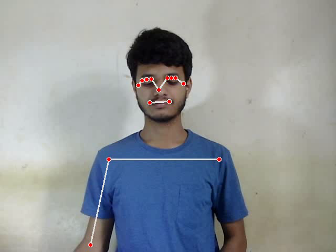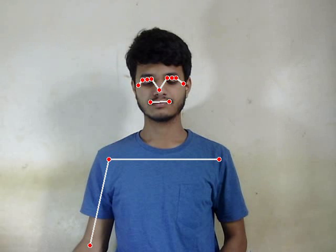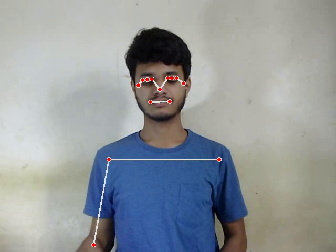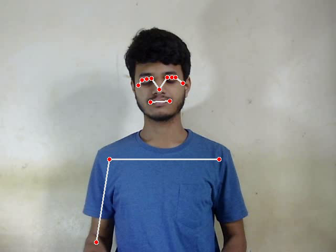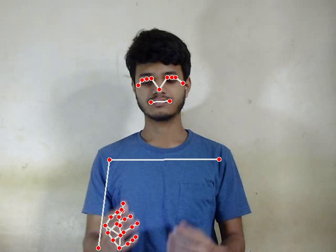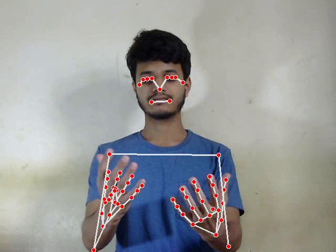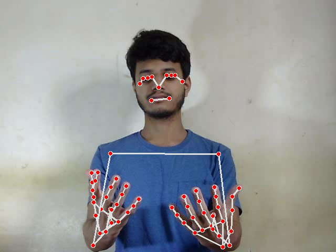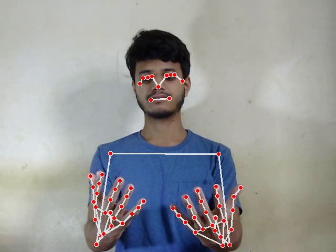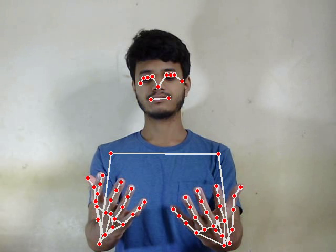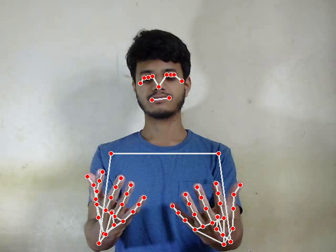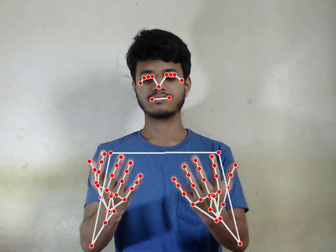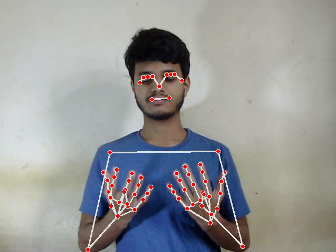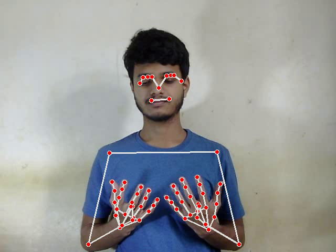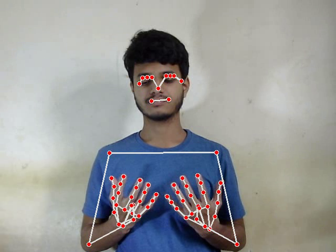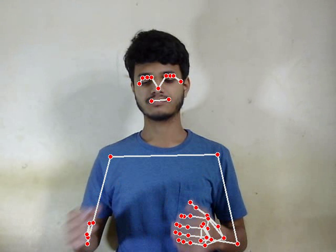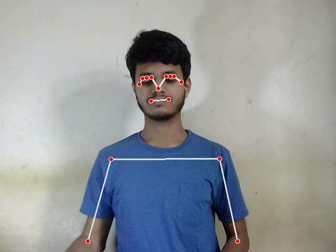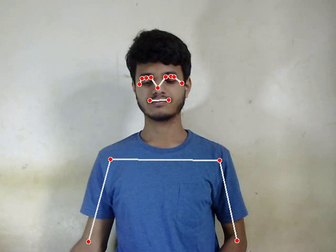want